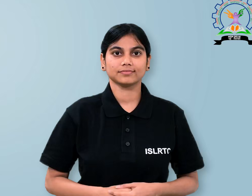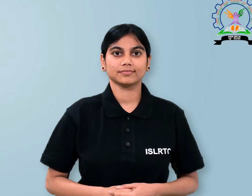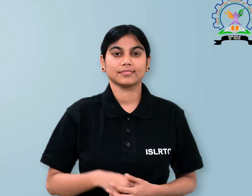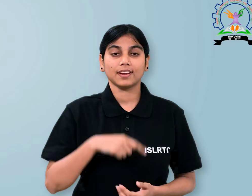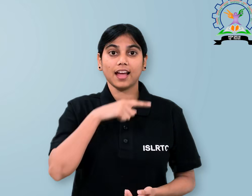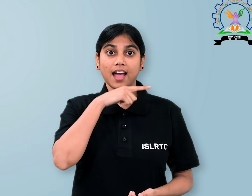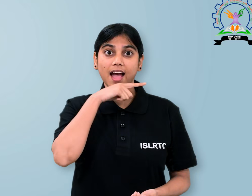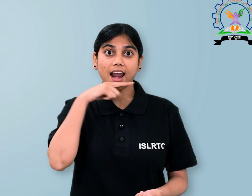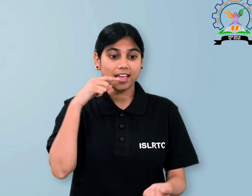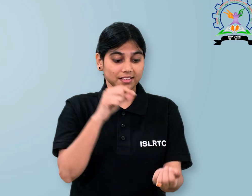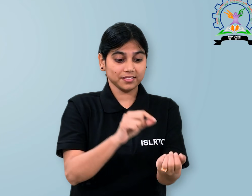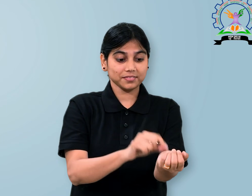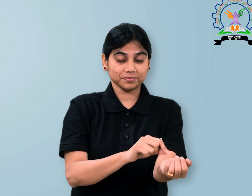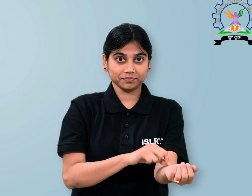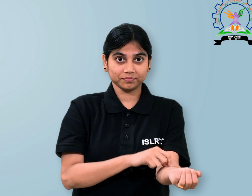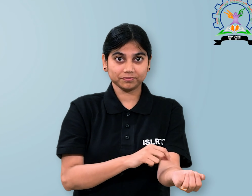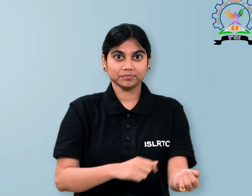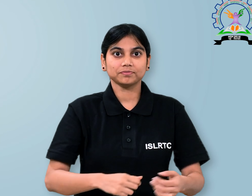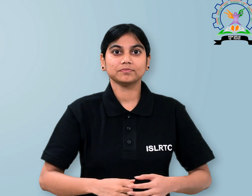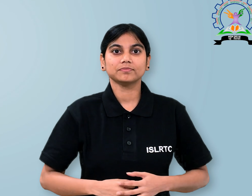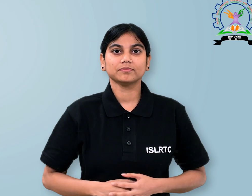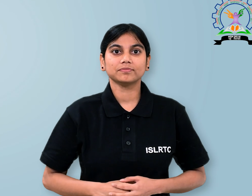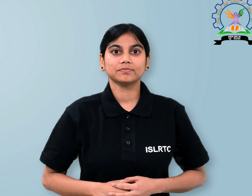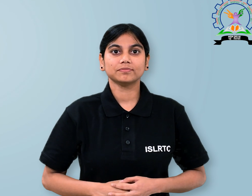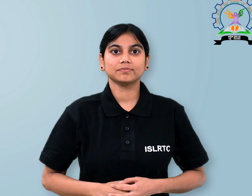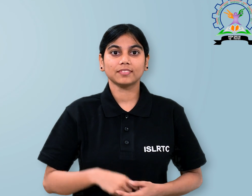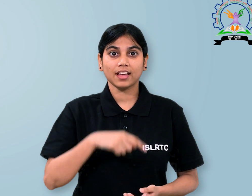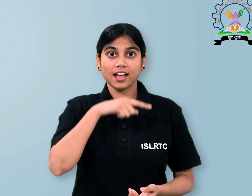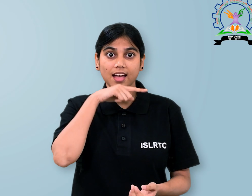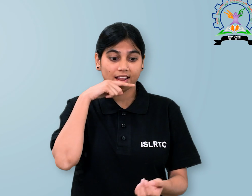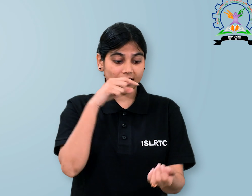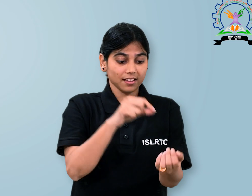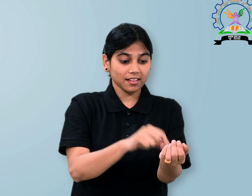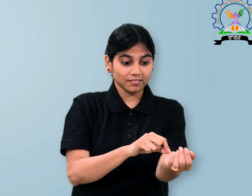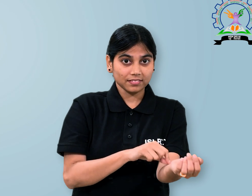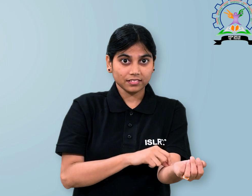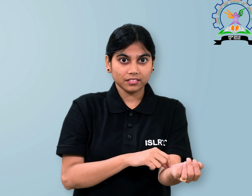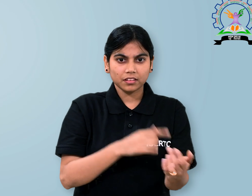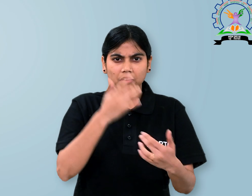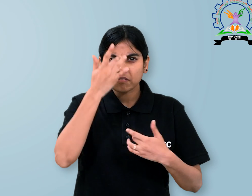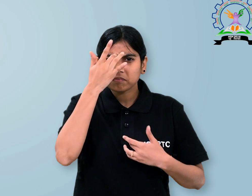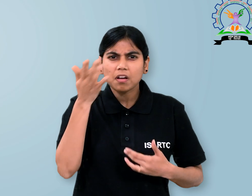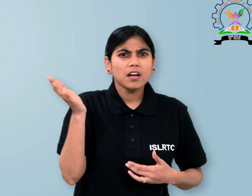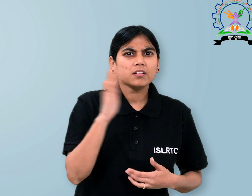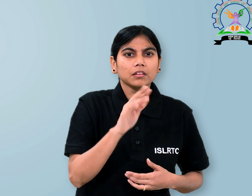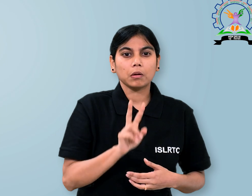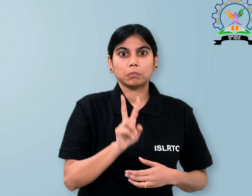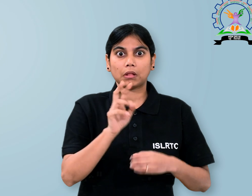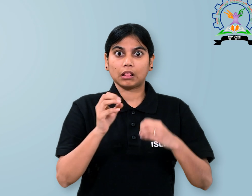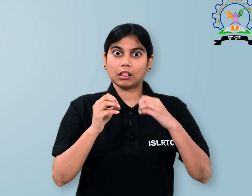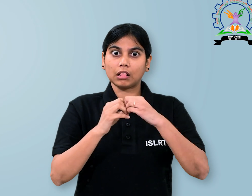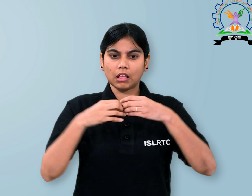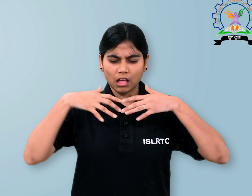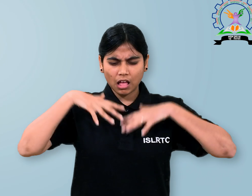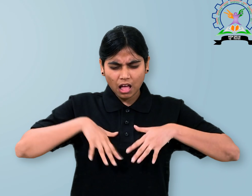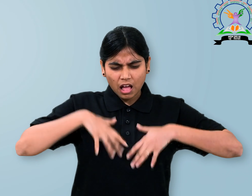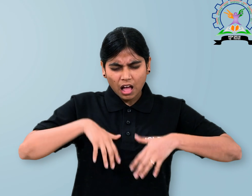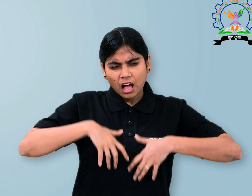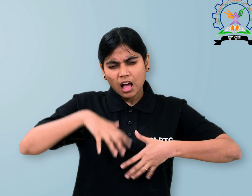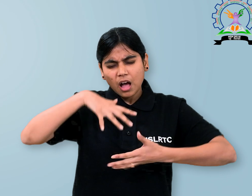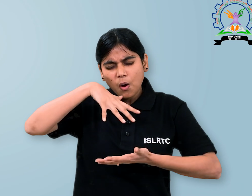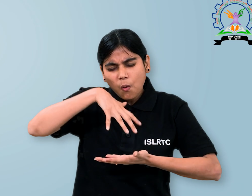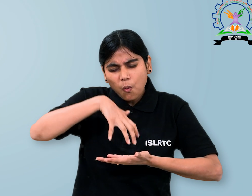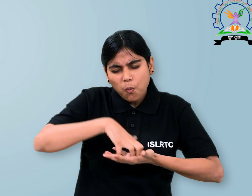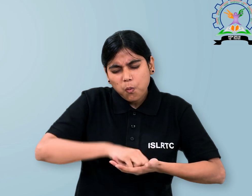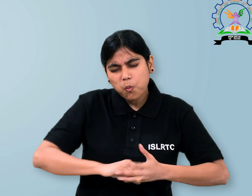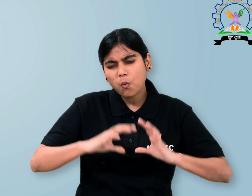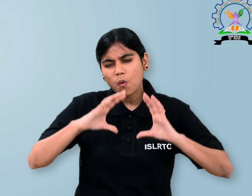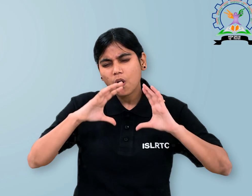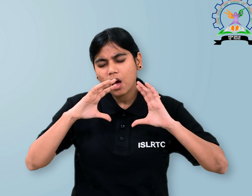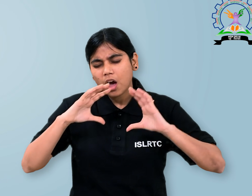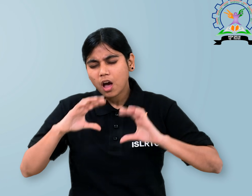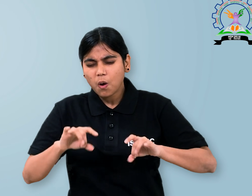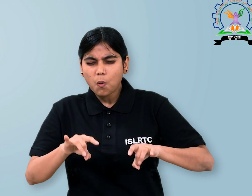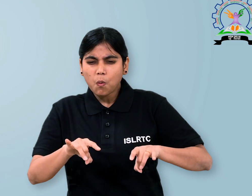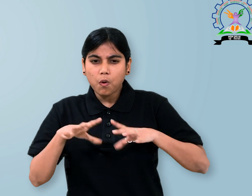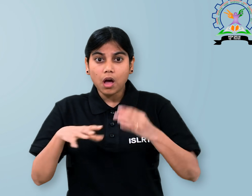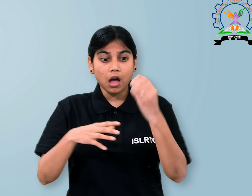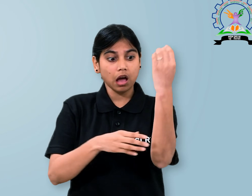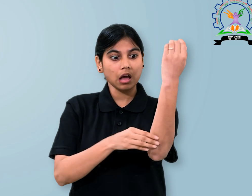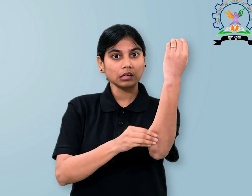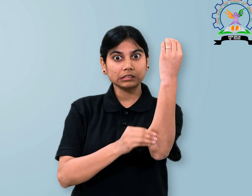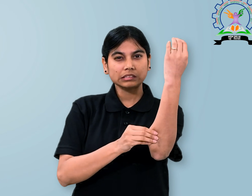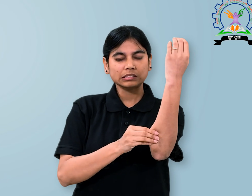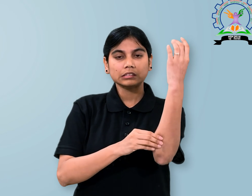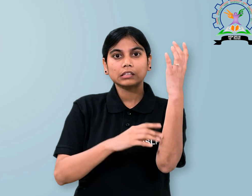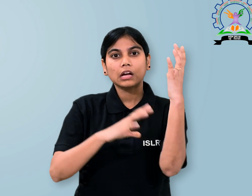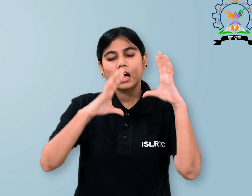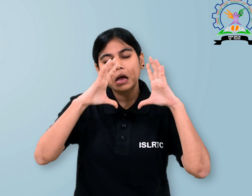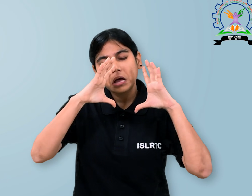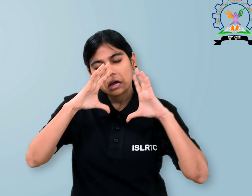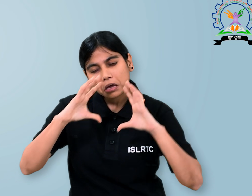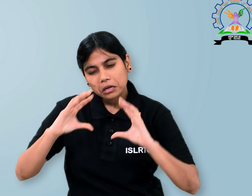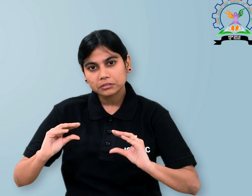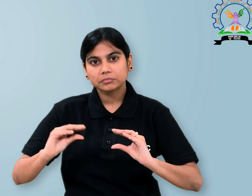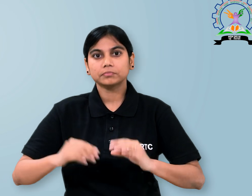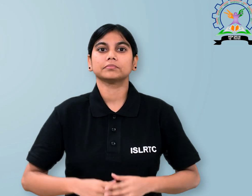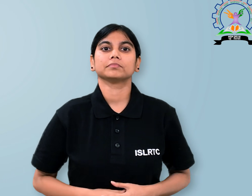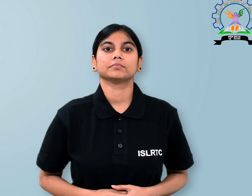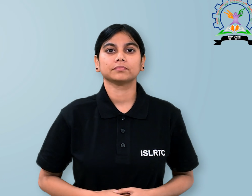Beri beri It is a disease caused due to the deficiency of Vitamin B. The muscles of beri beri victim get weak.